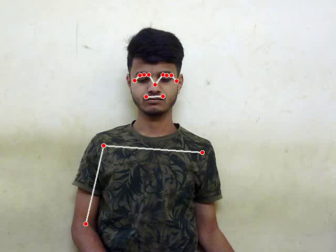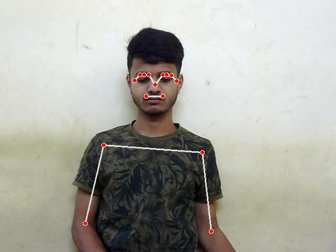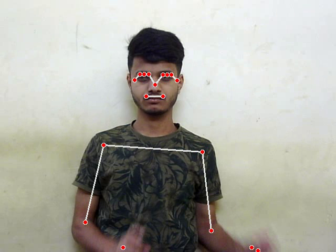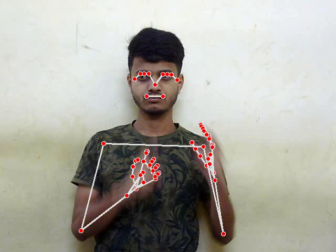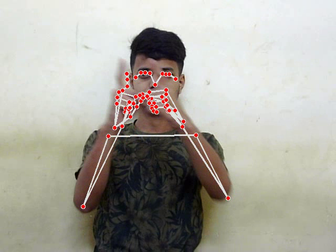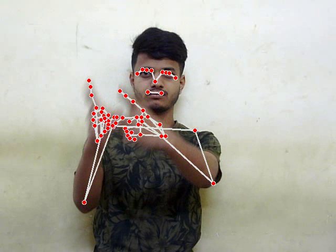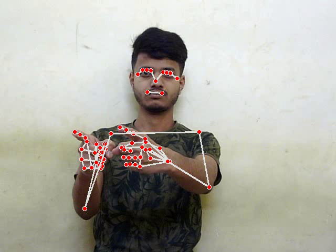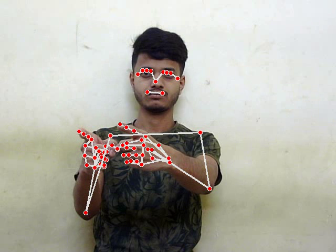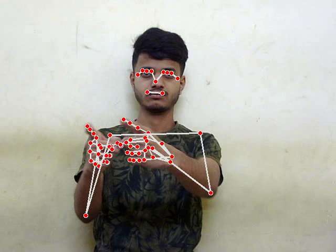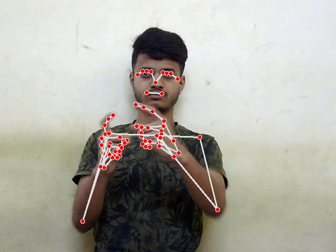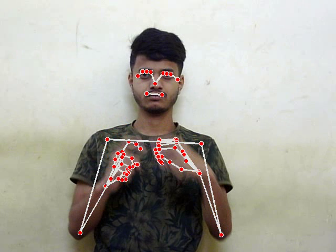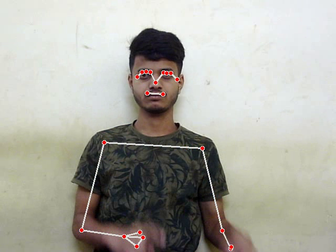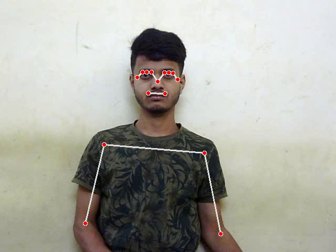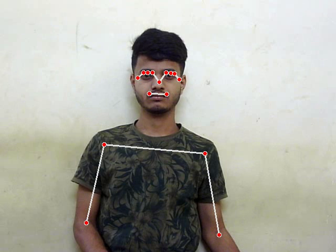go